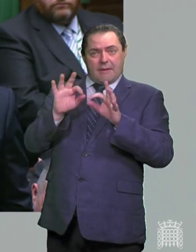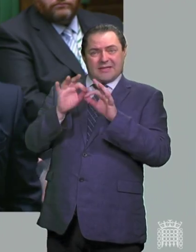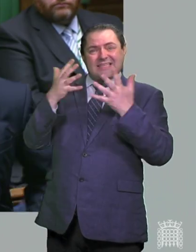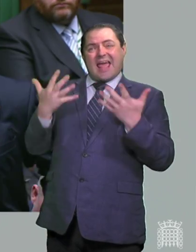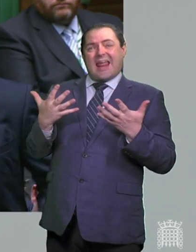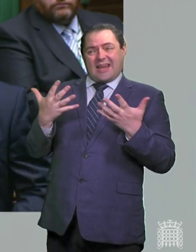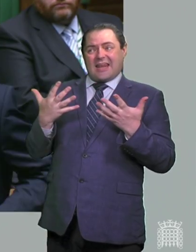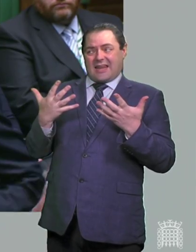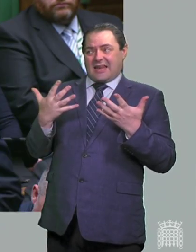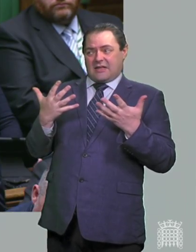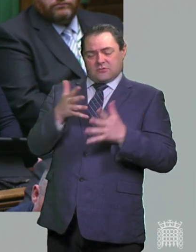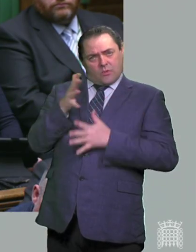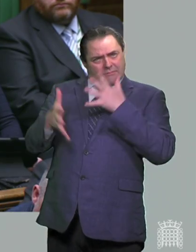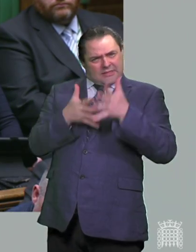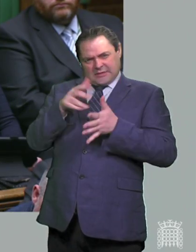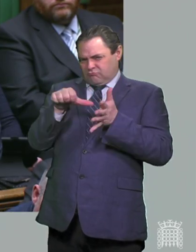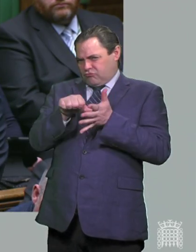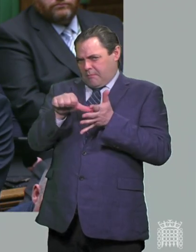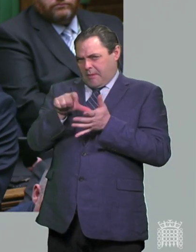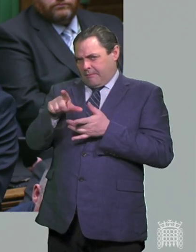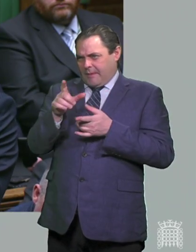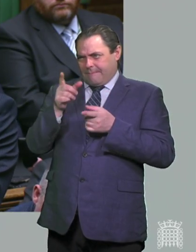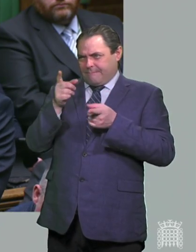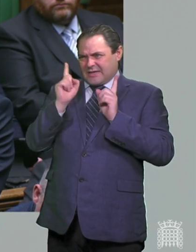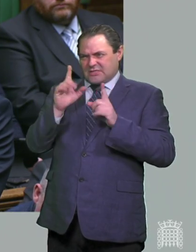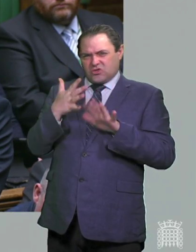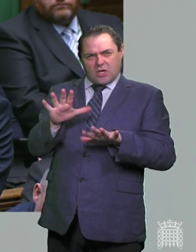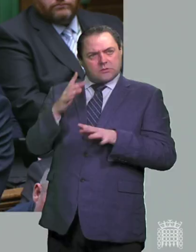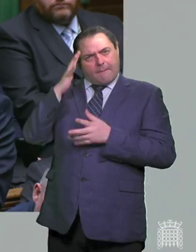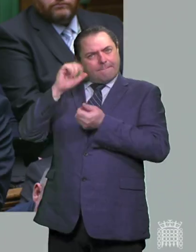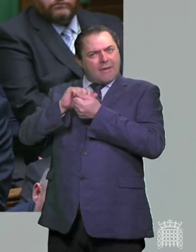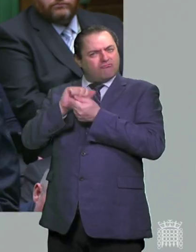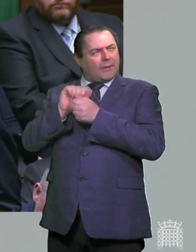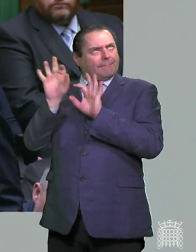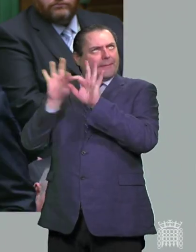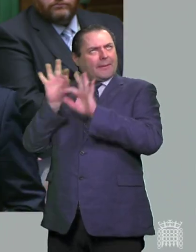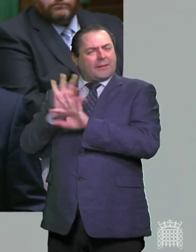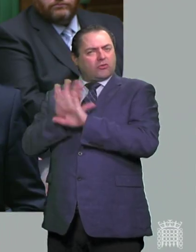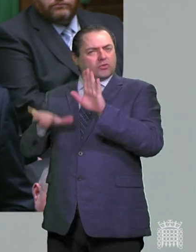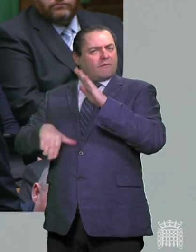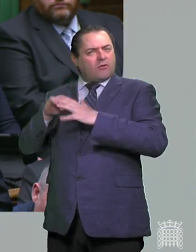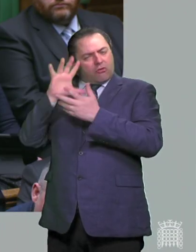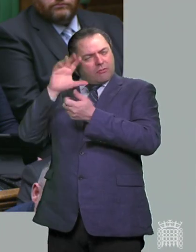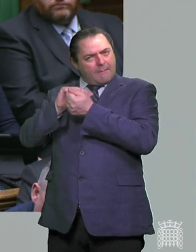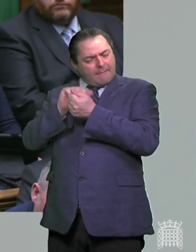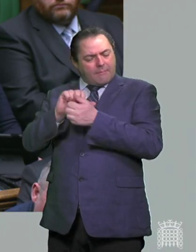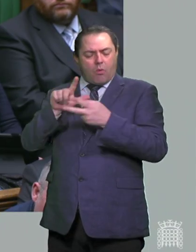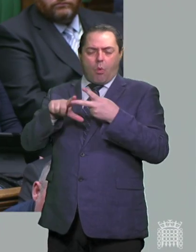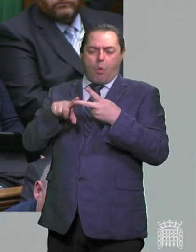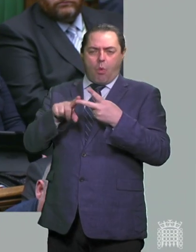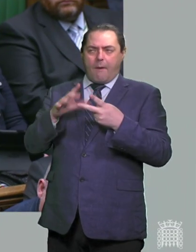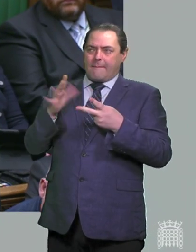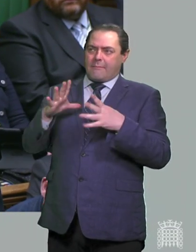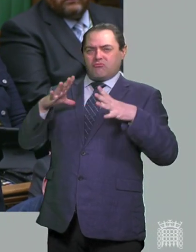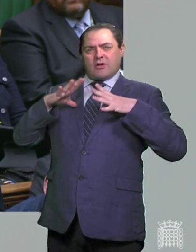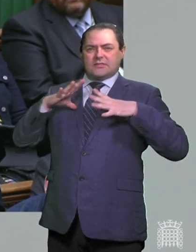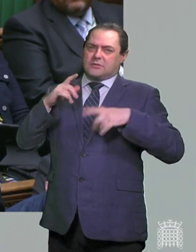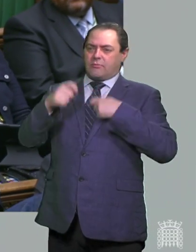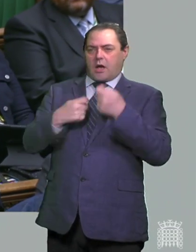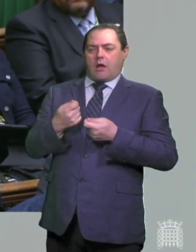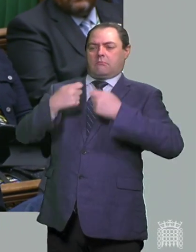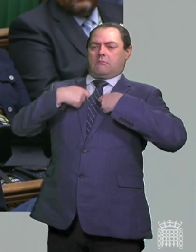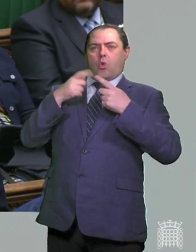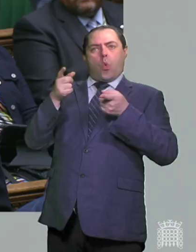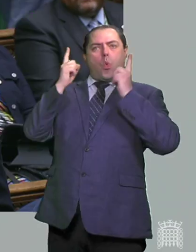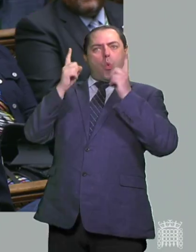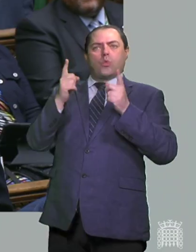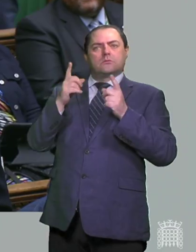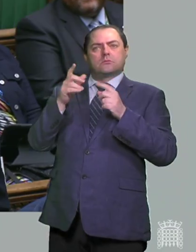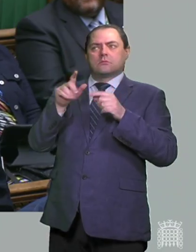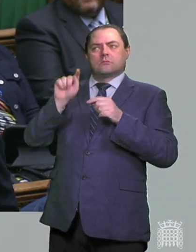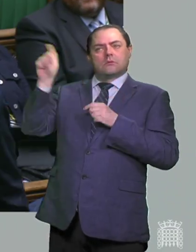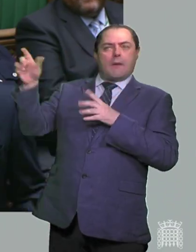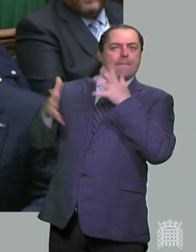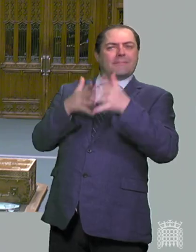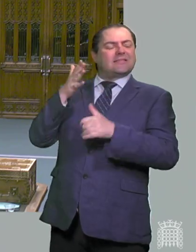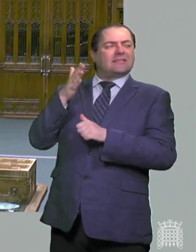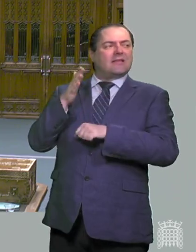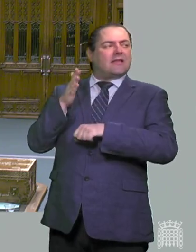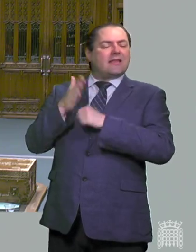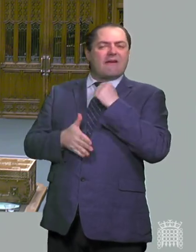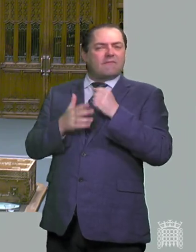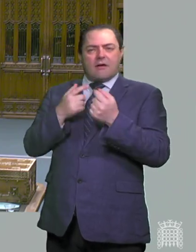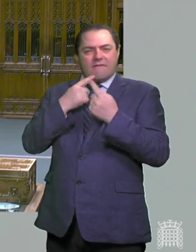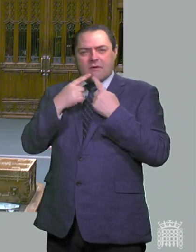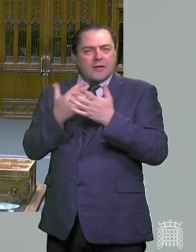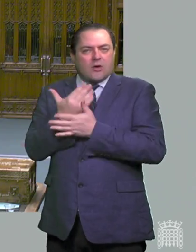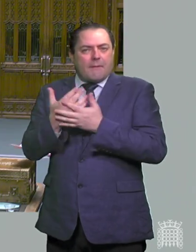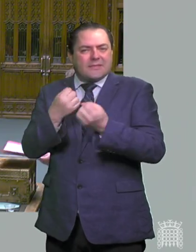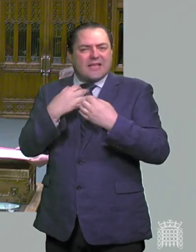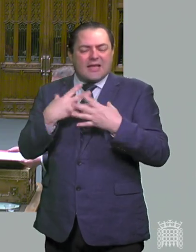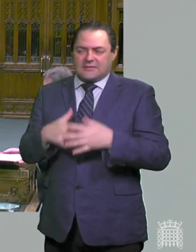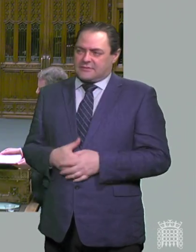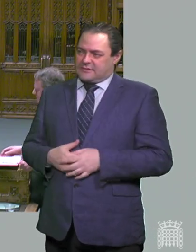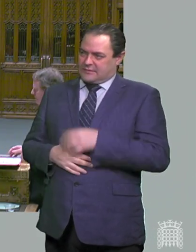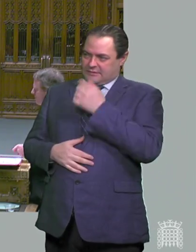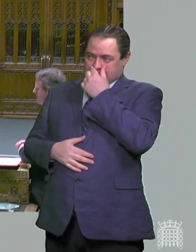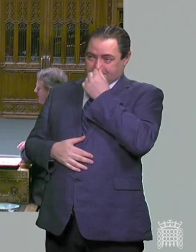Is the problem here that the Secretary of State just has a very selective memory, or is it that he is so busy preparing for his seat in the House of Lords that his office does not bother keeping him in the loop any more?